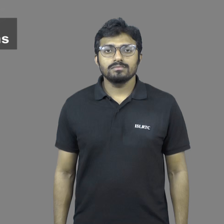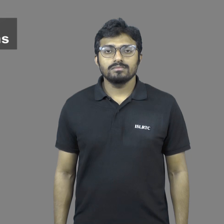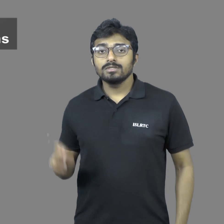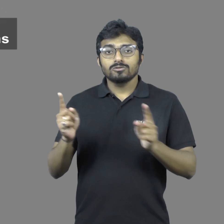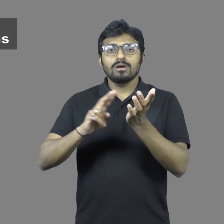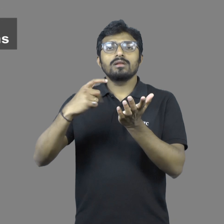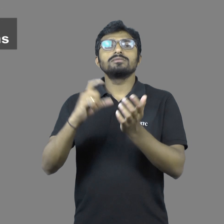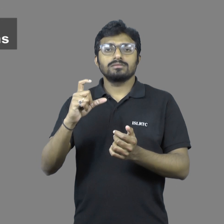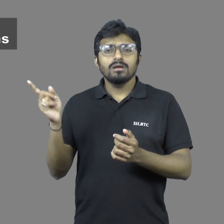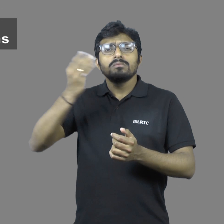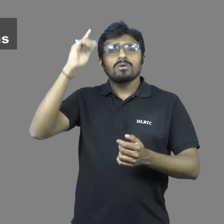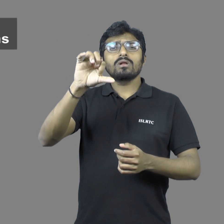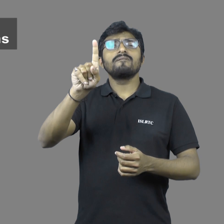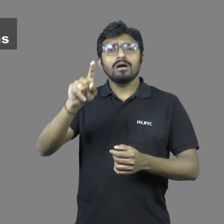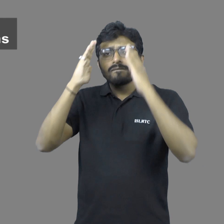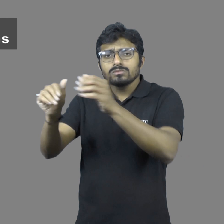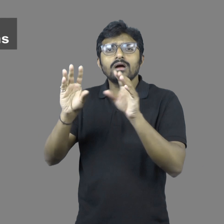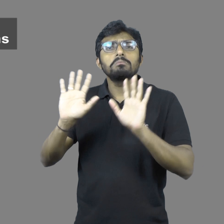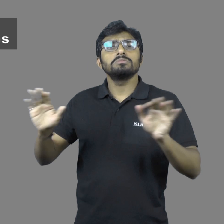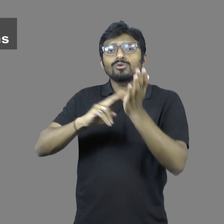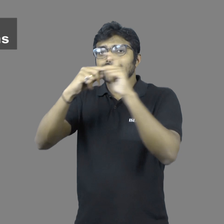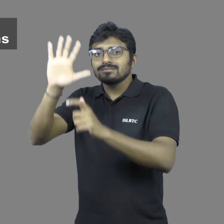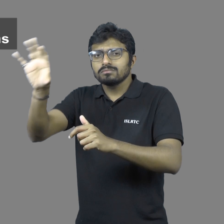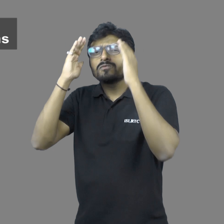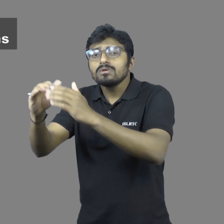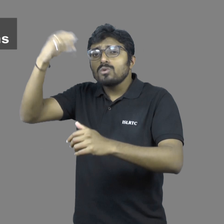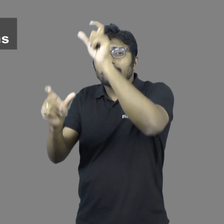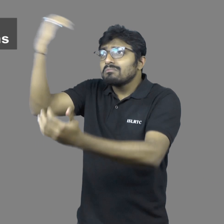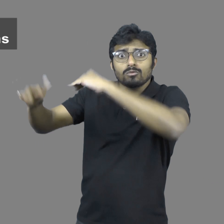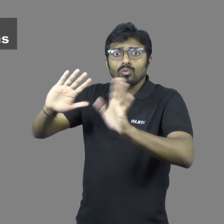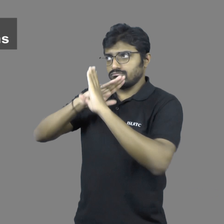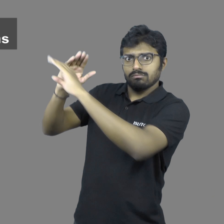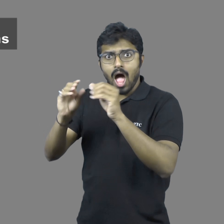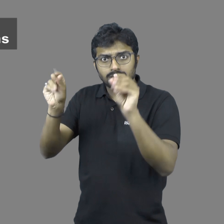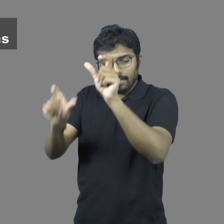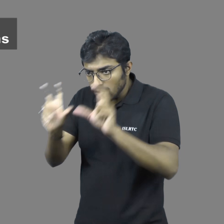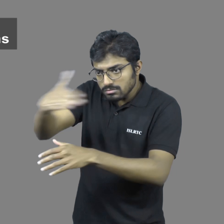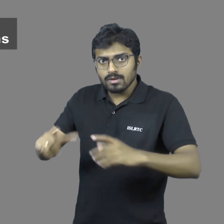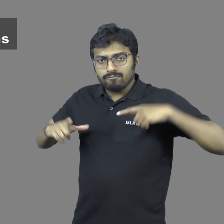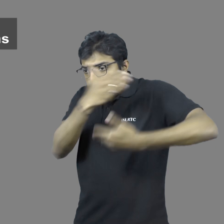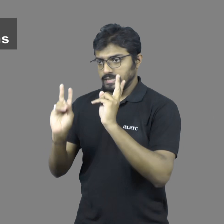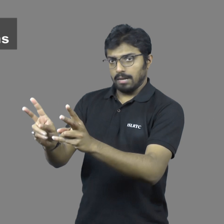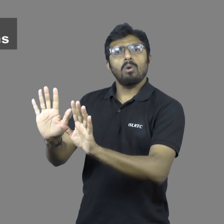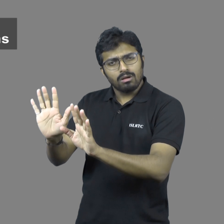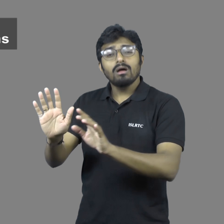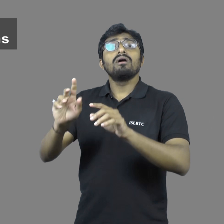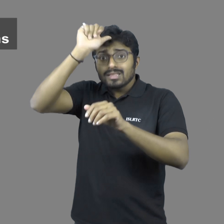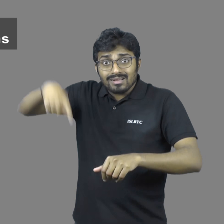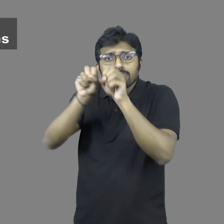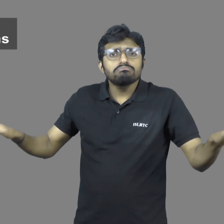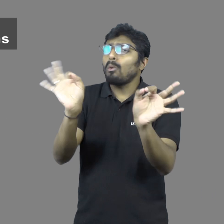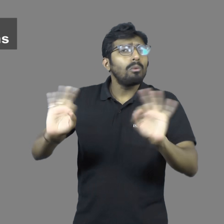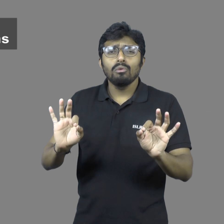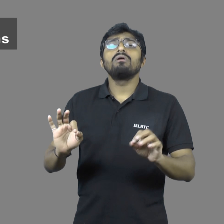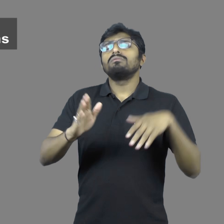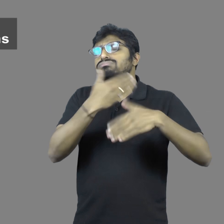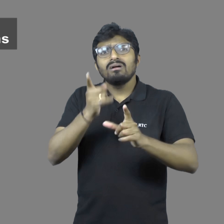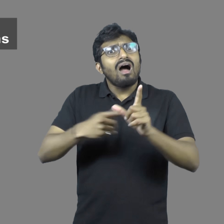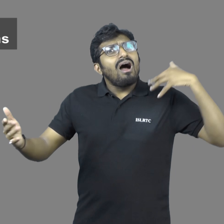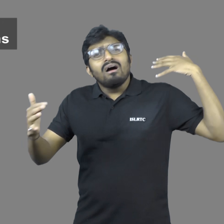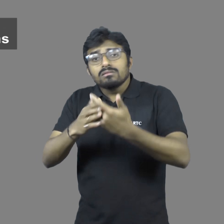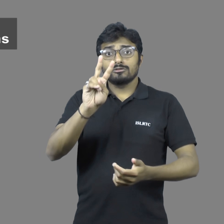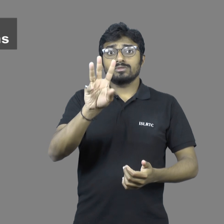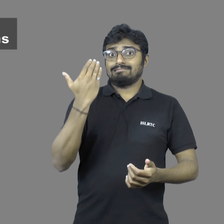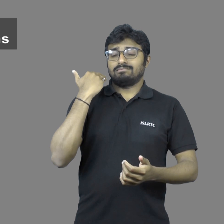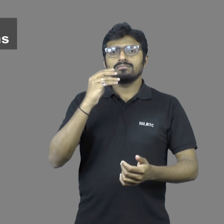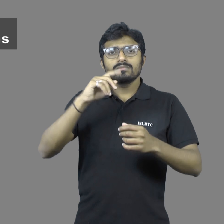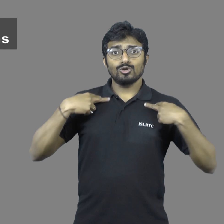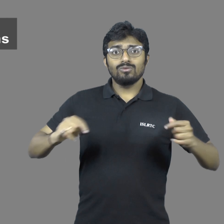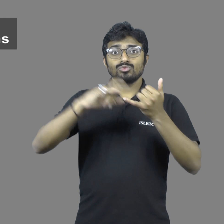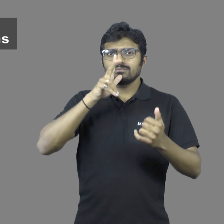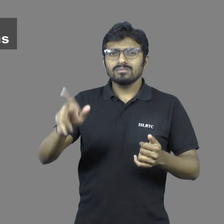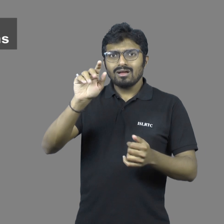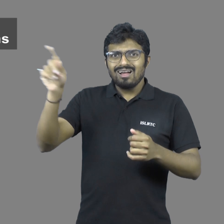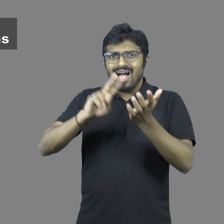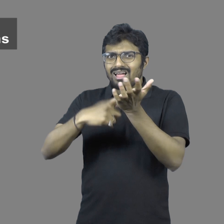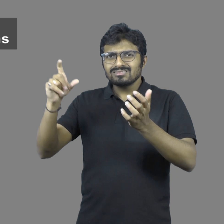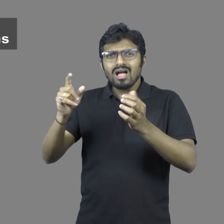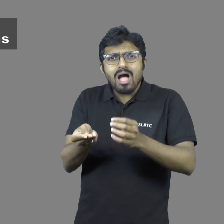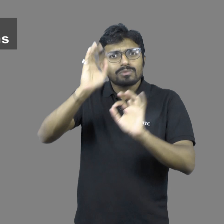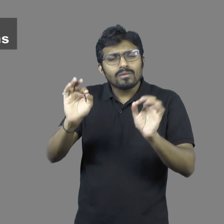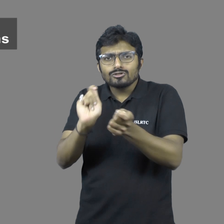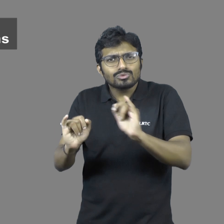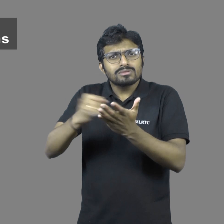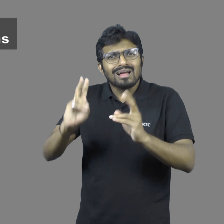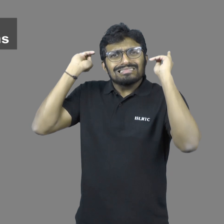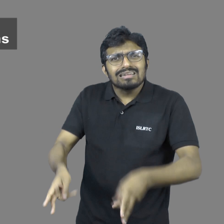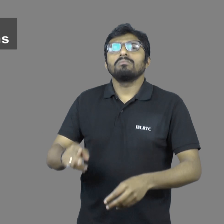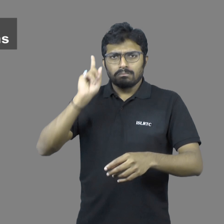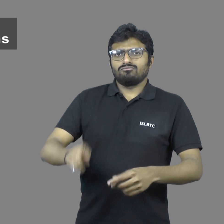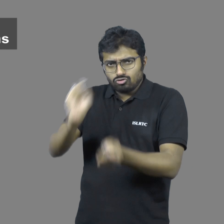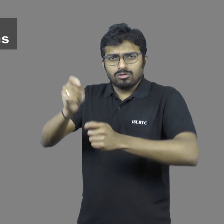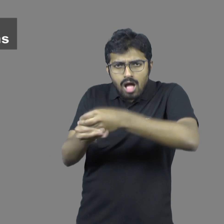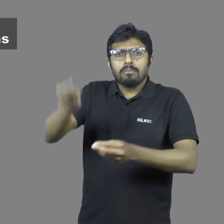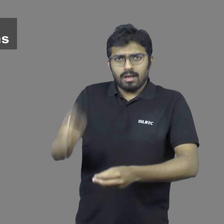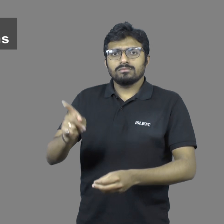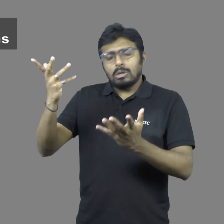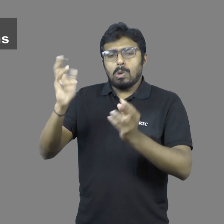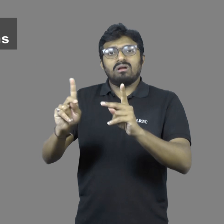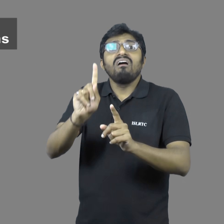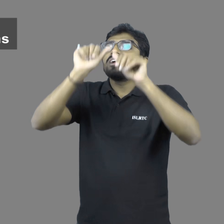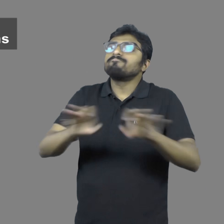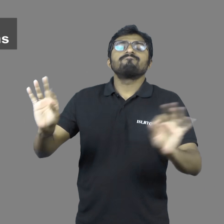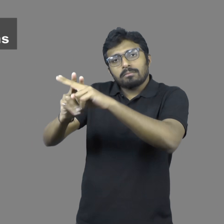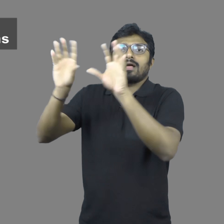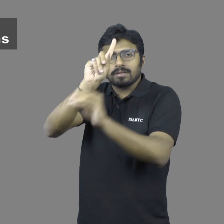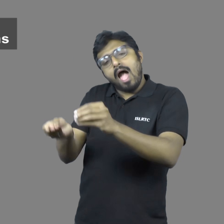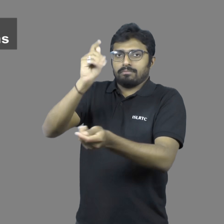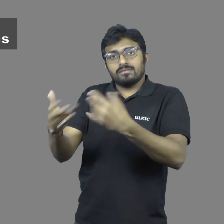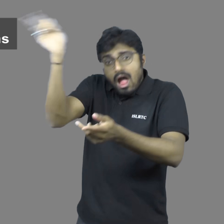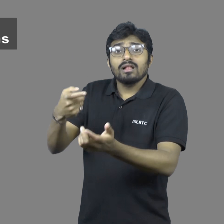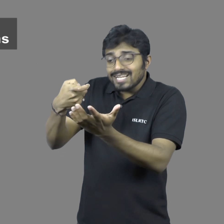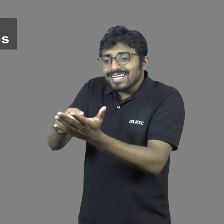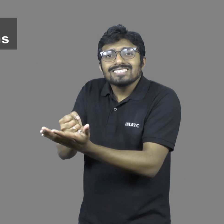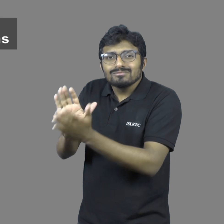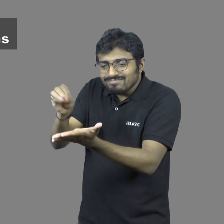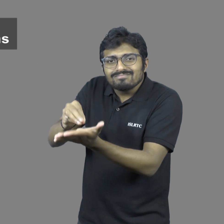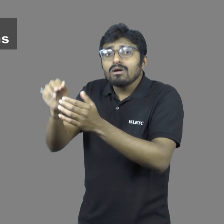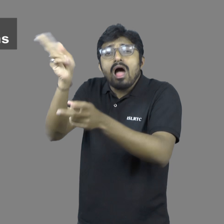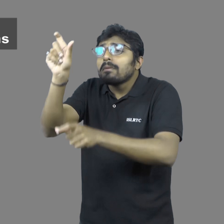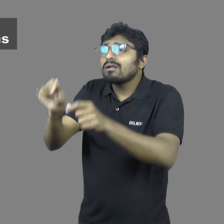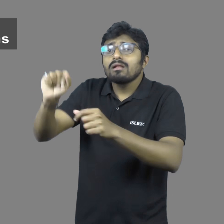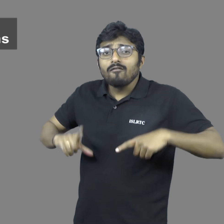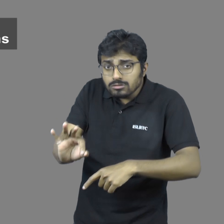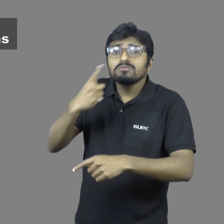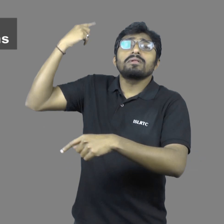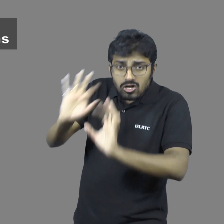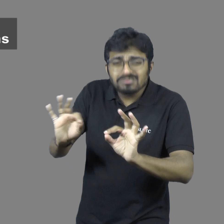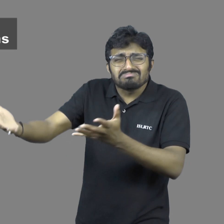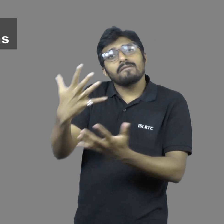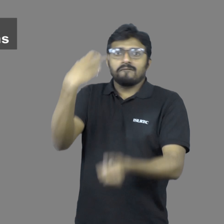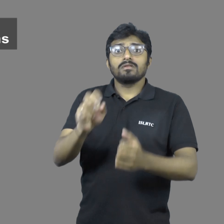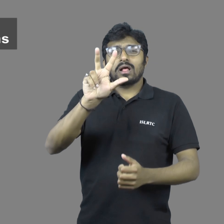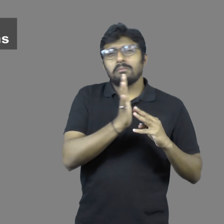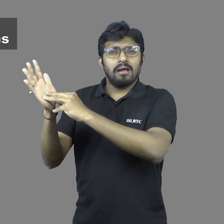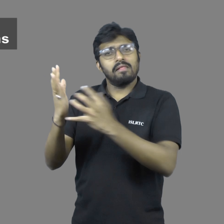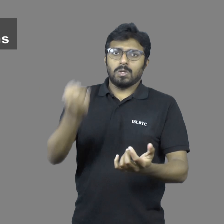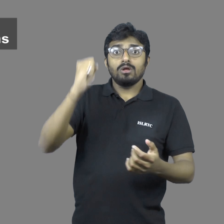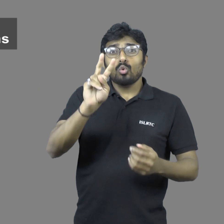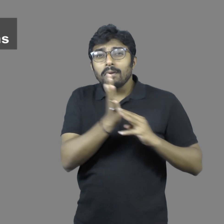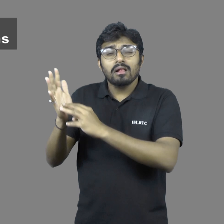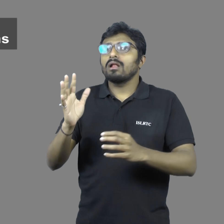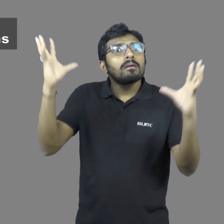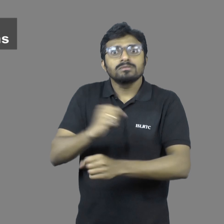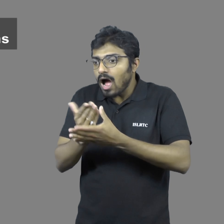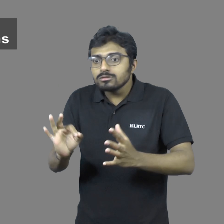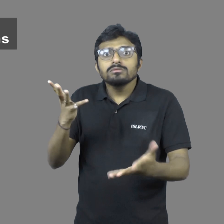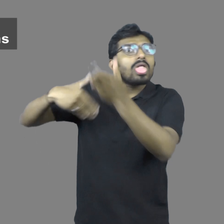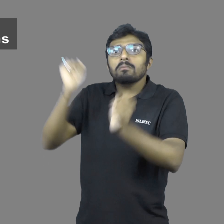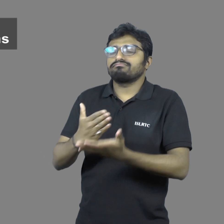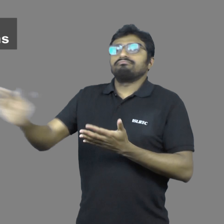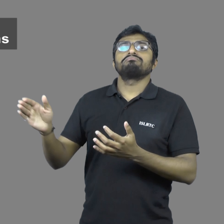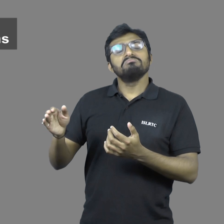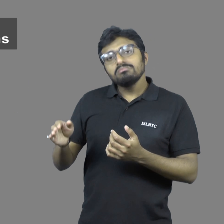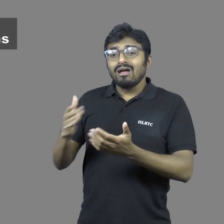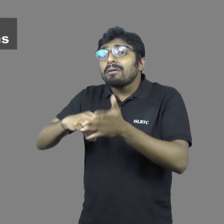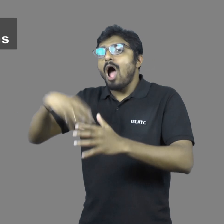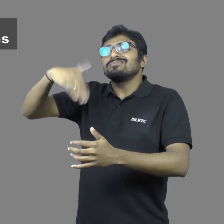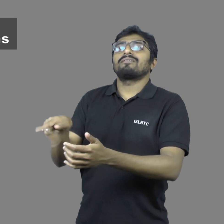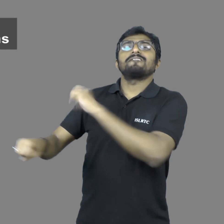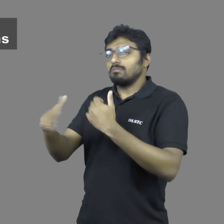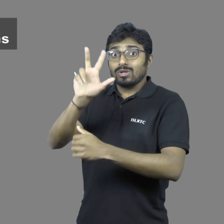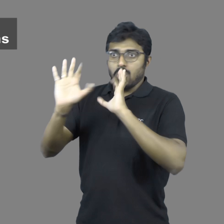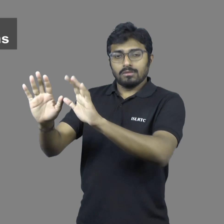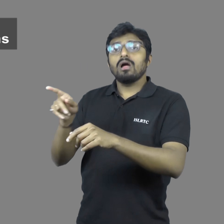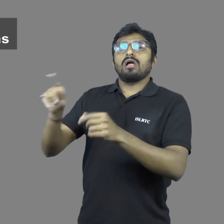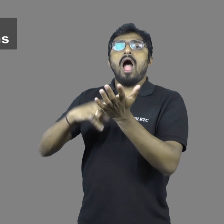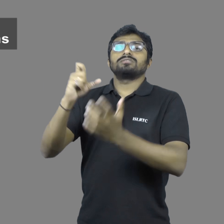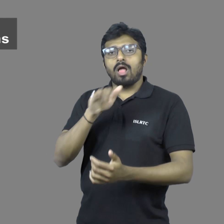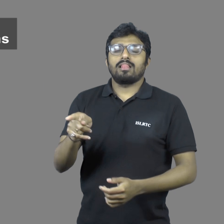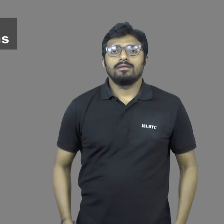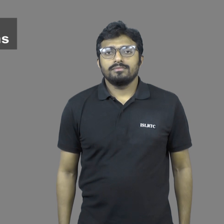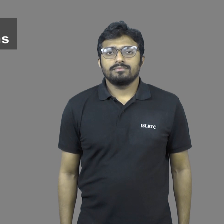Nrc- National Register of Citizens